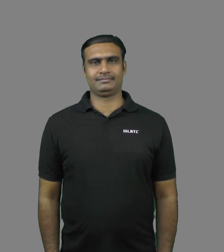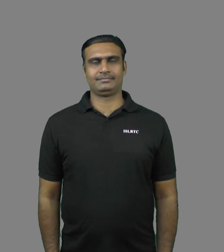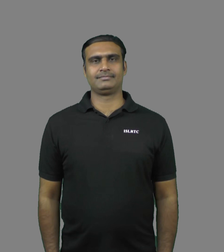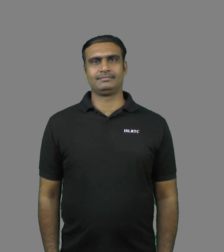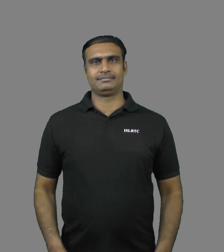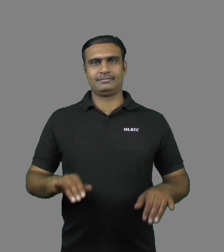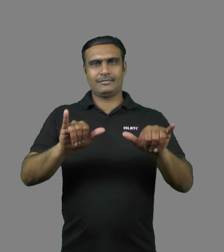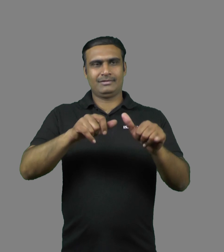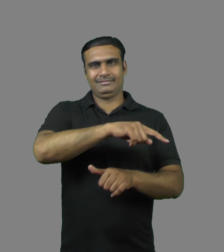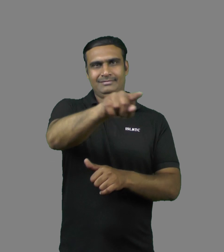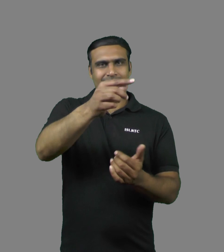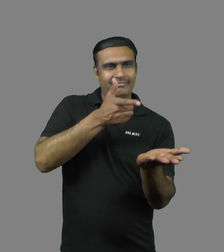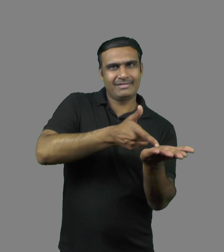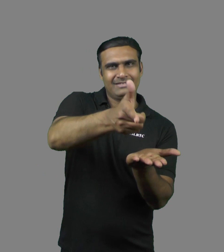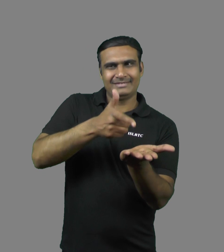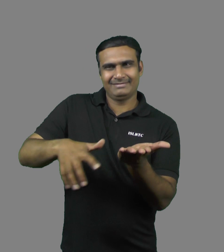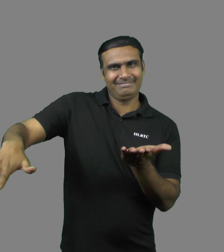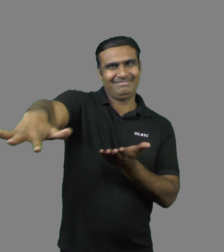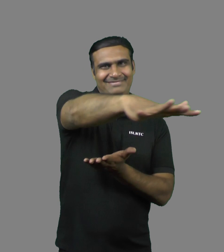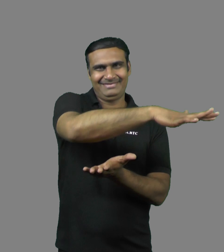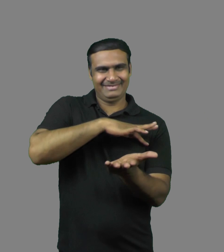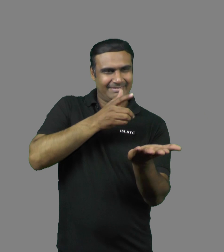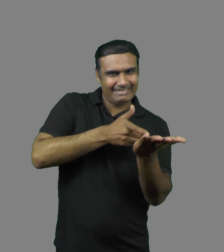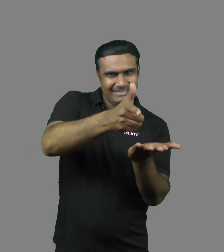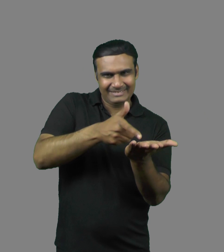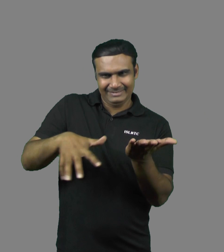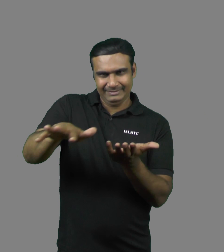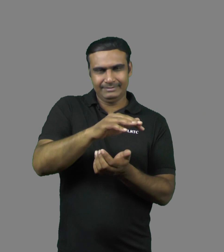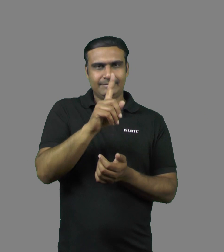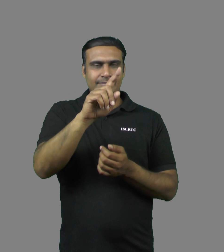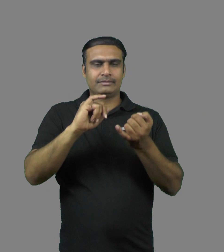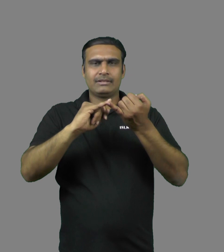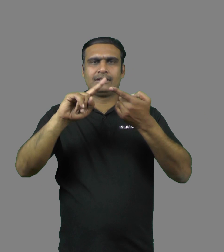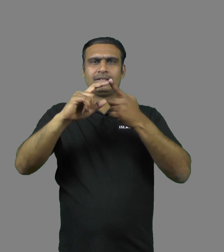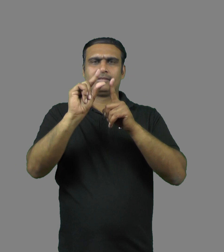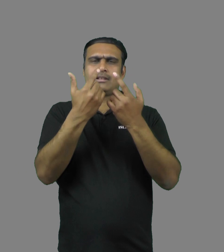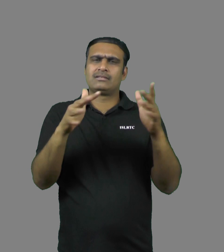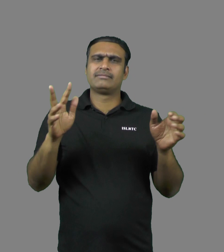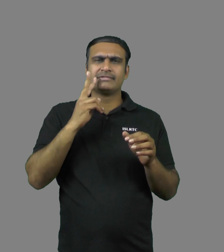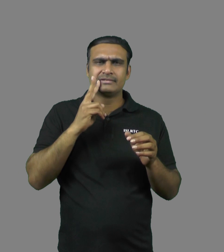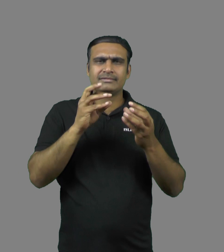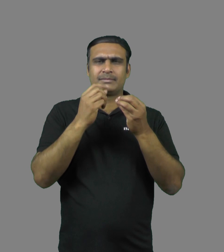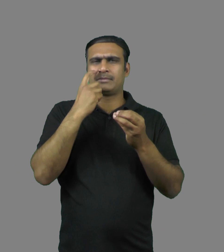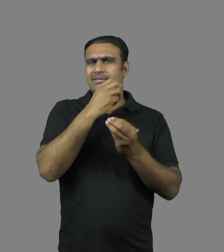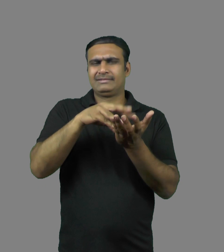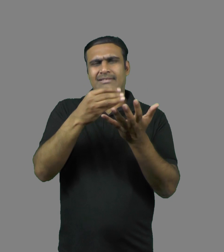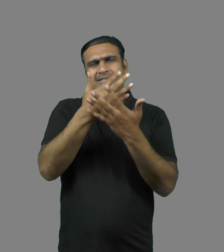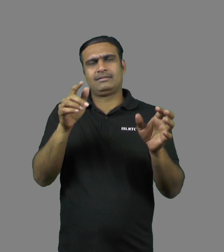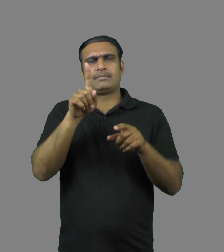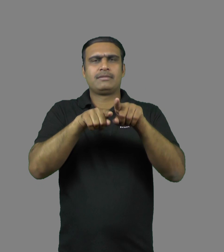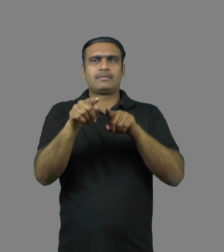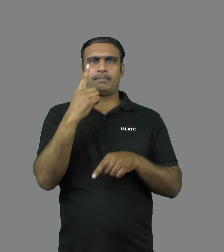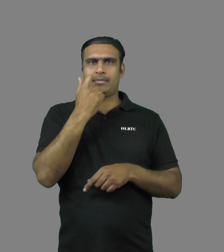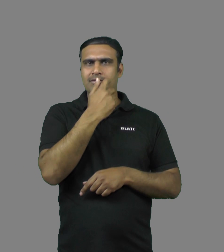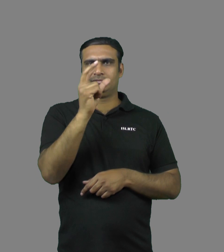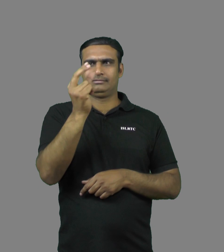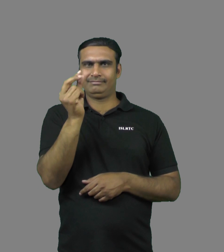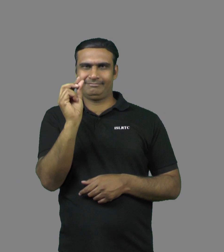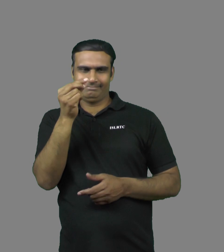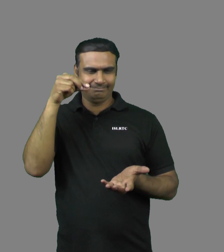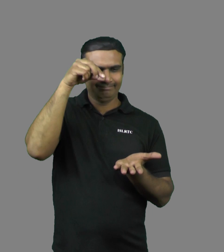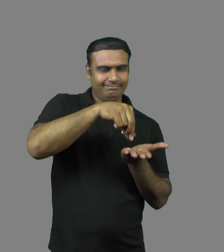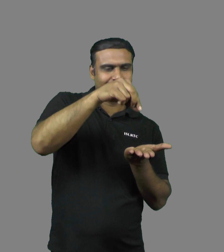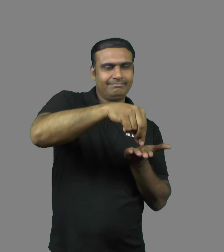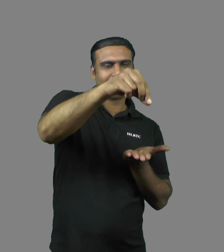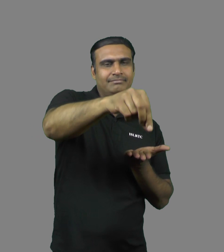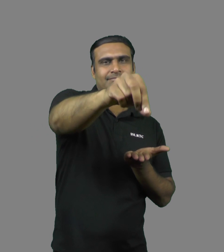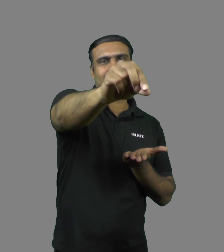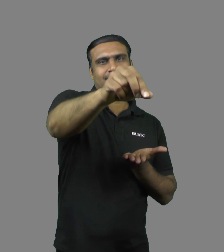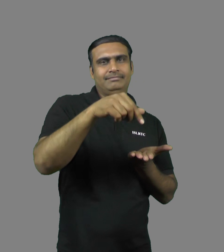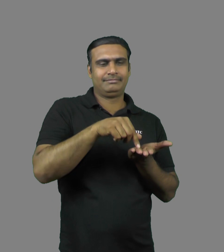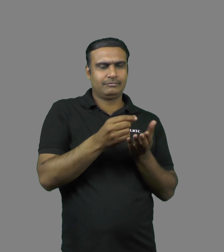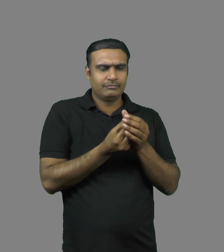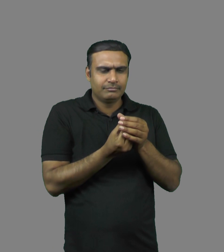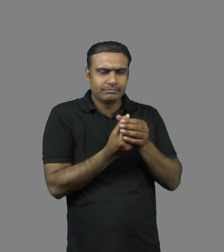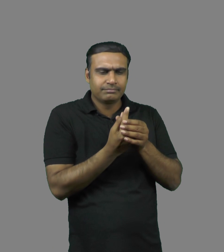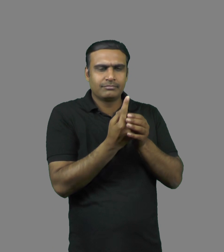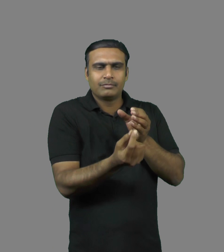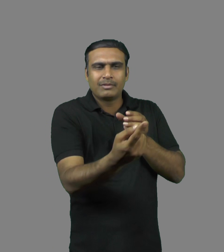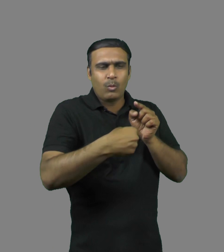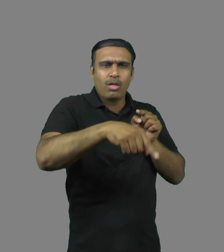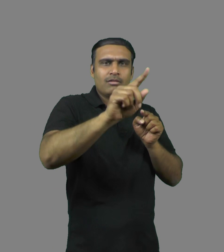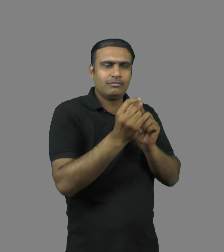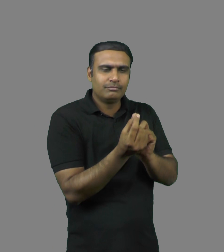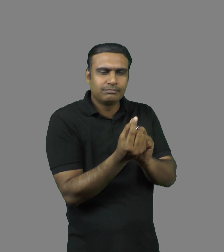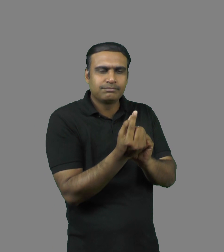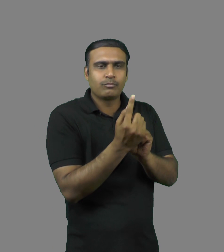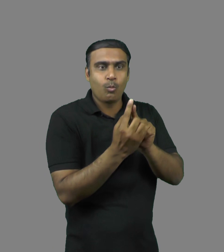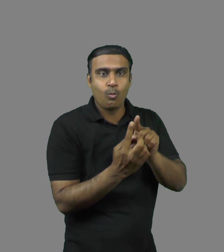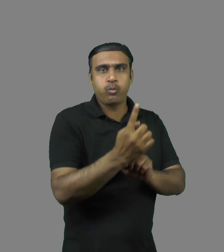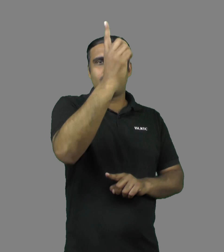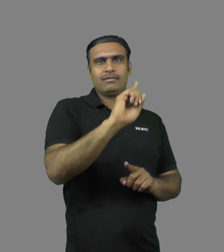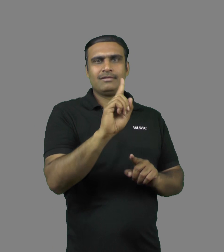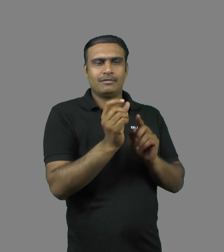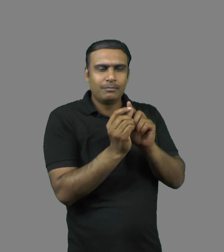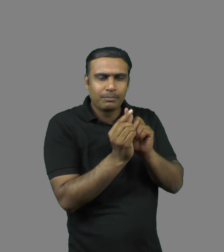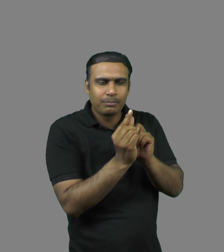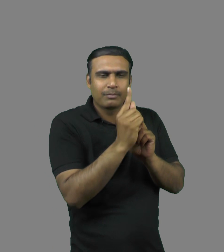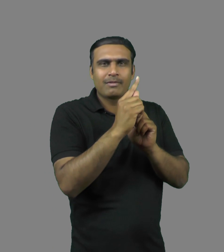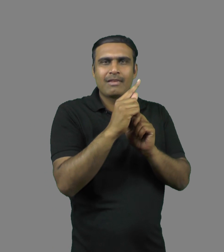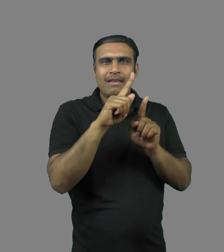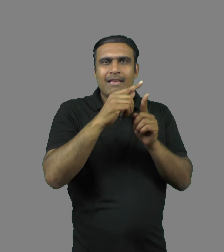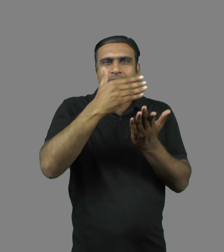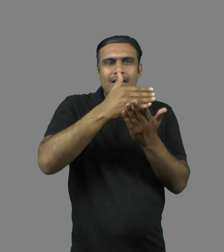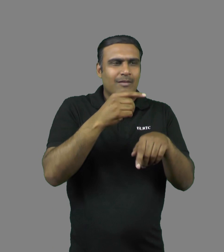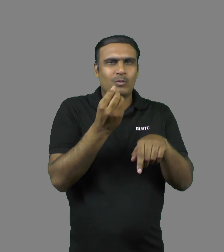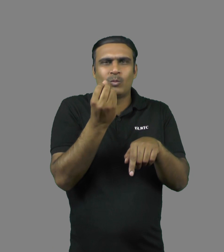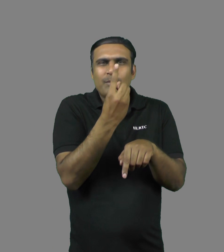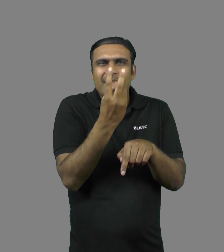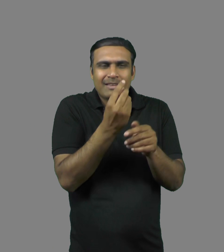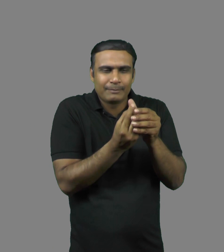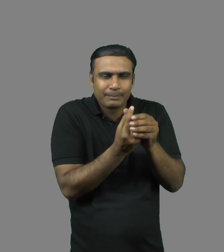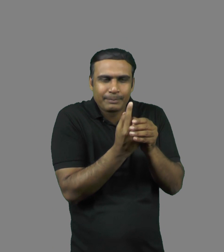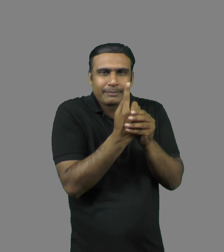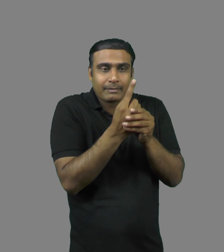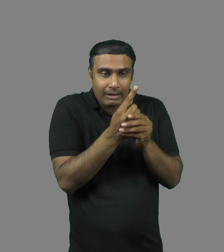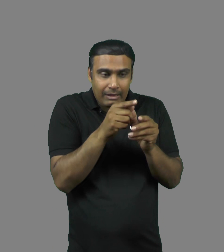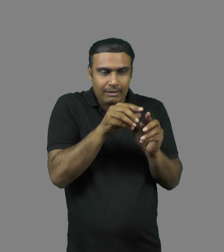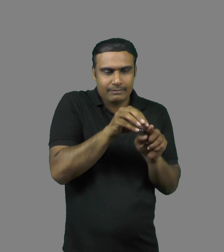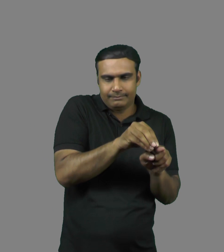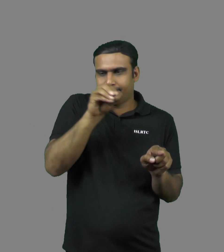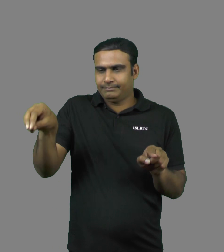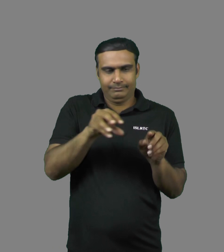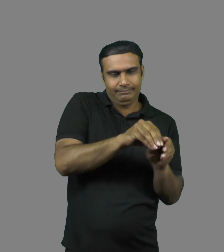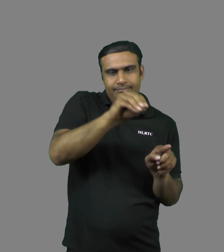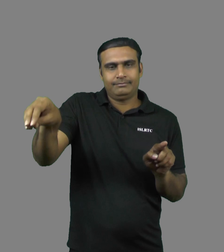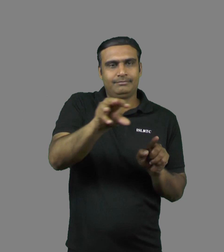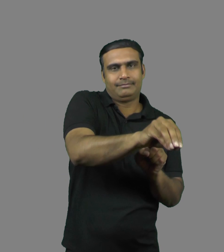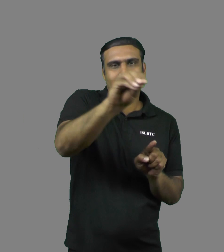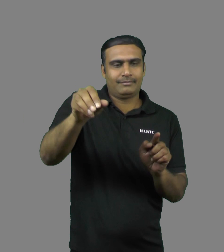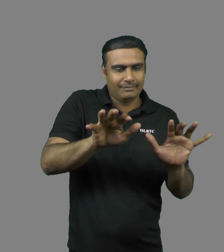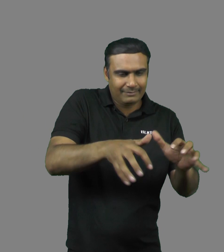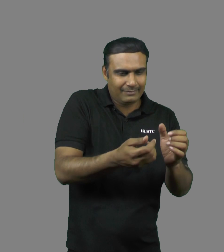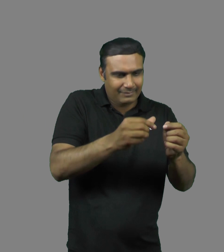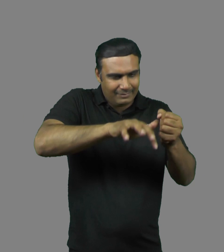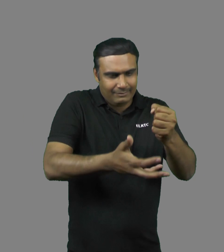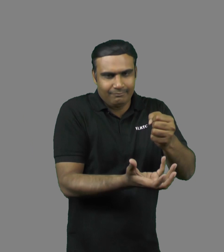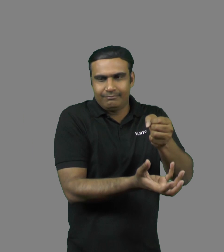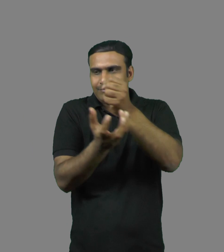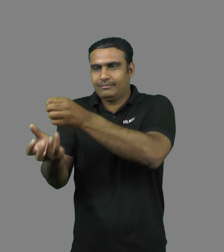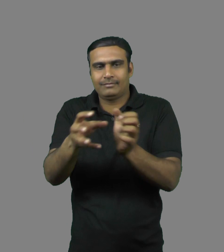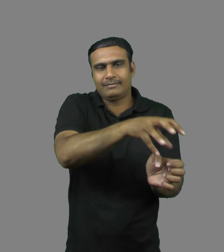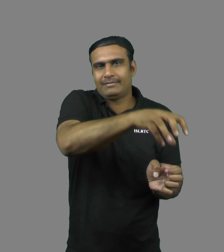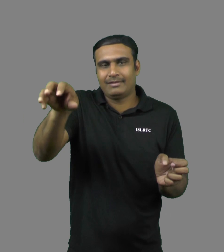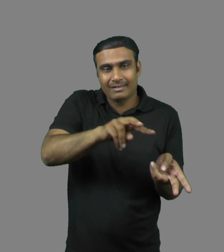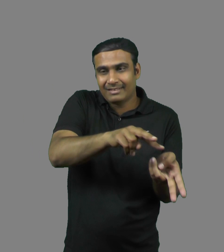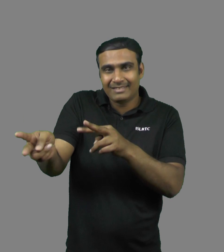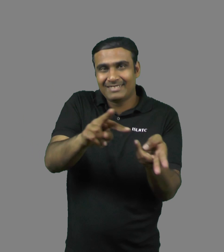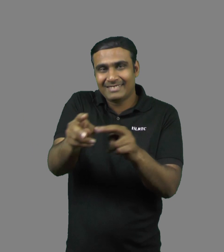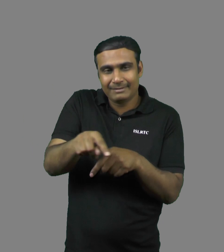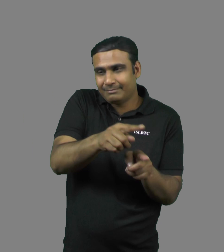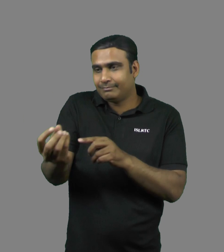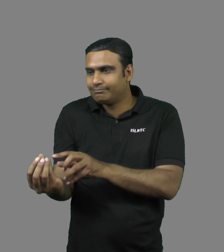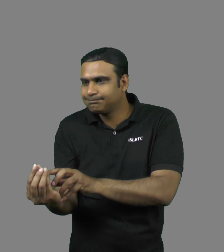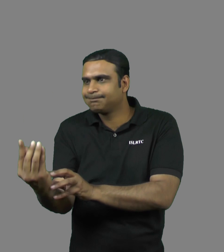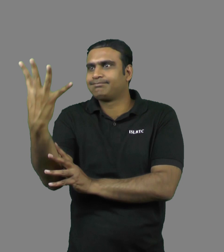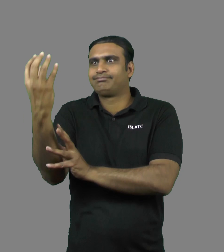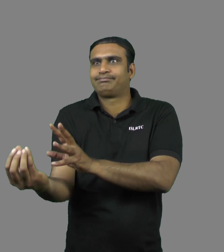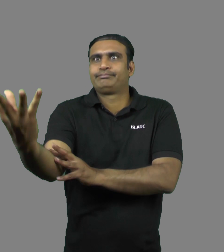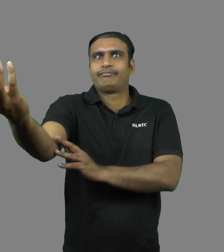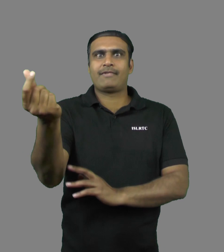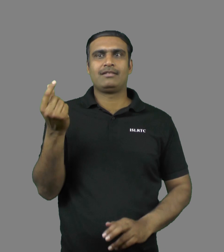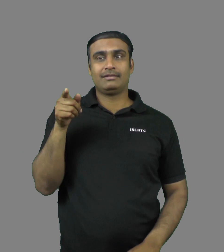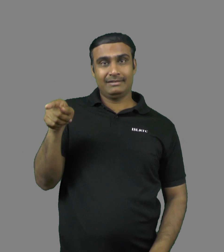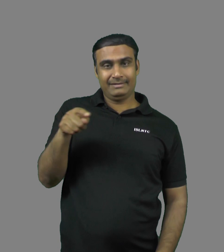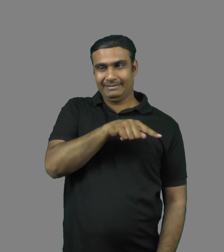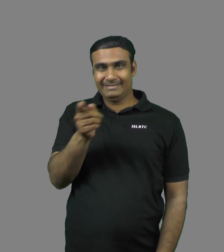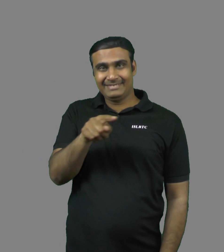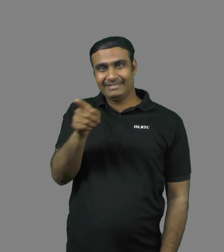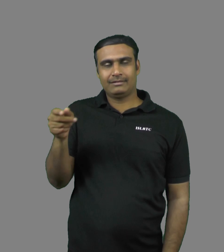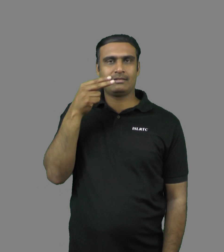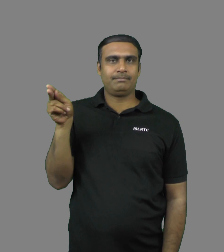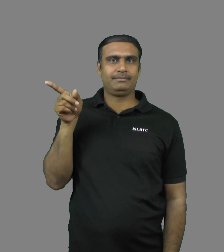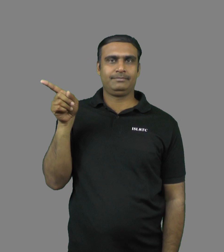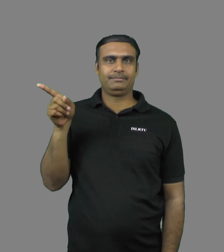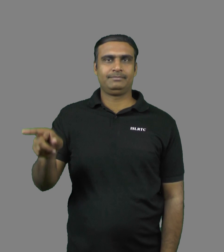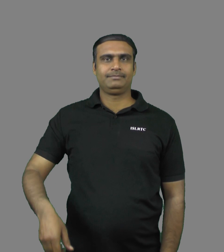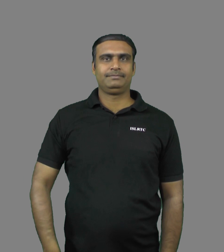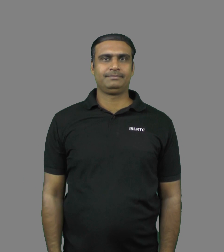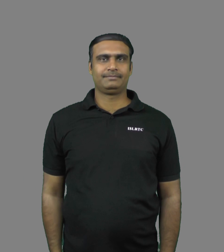Subsistence Farm